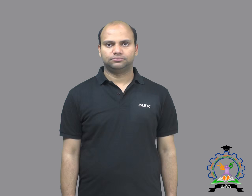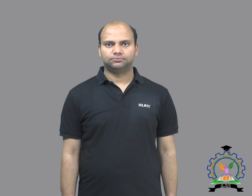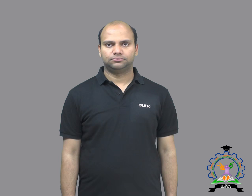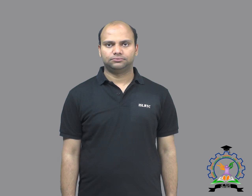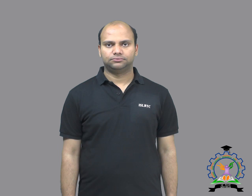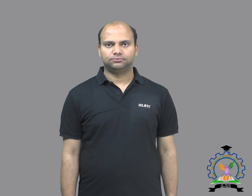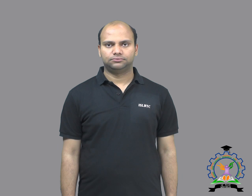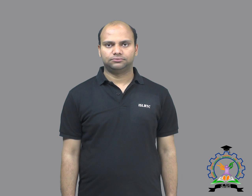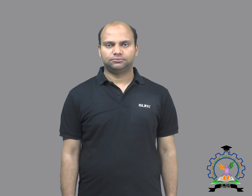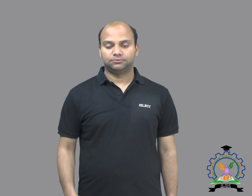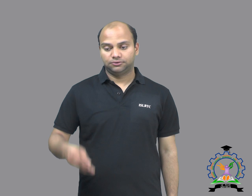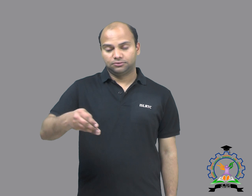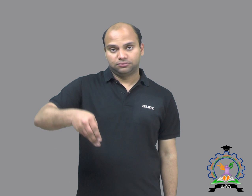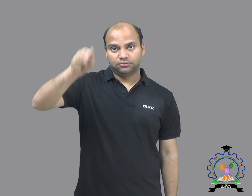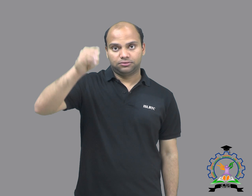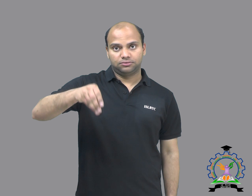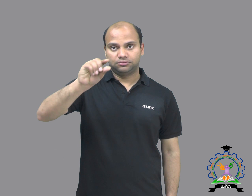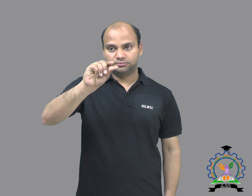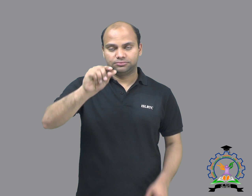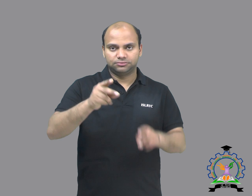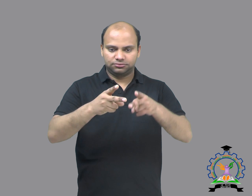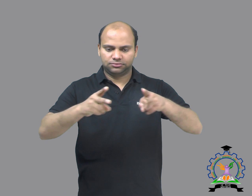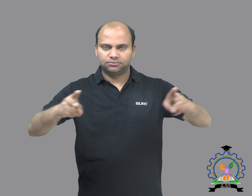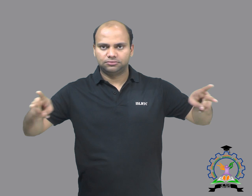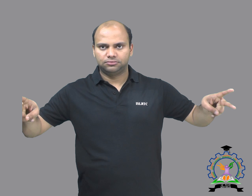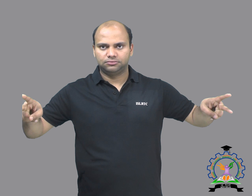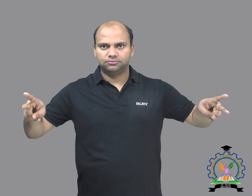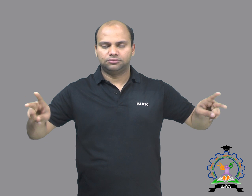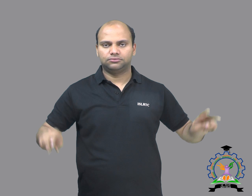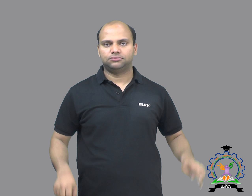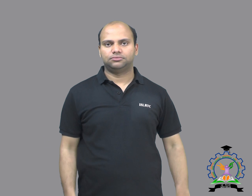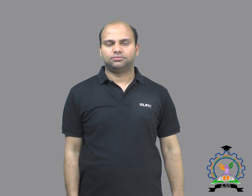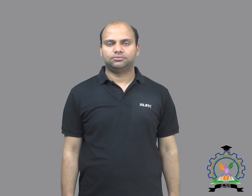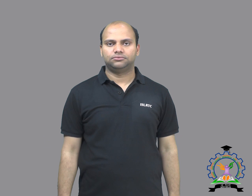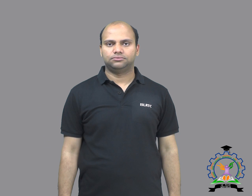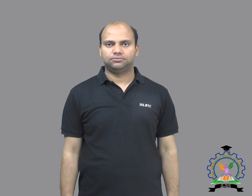Lentils